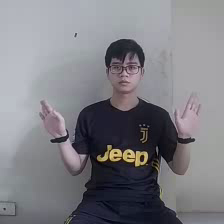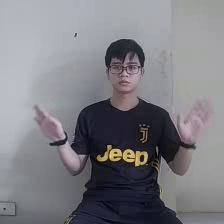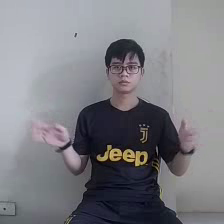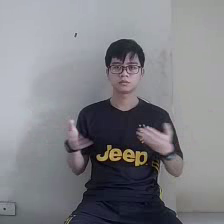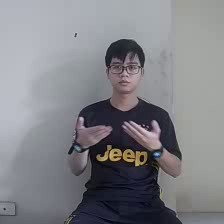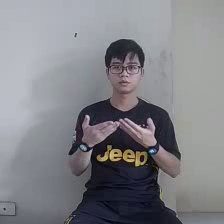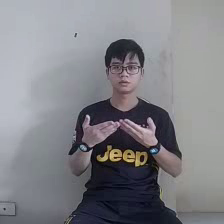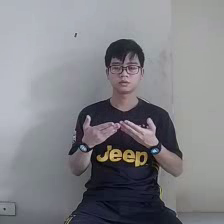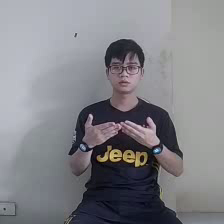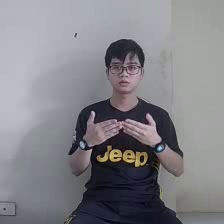Bế mạc